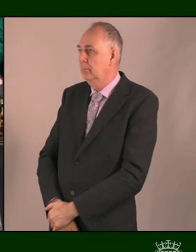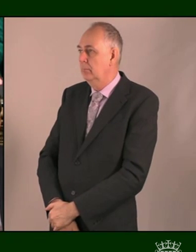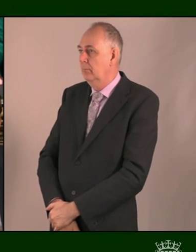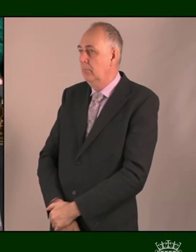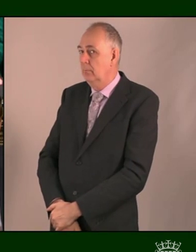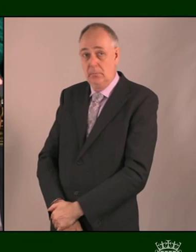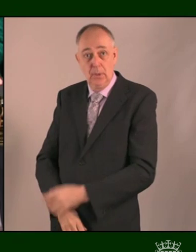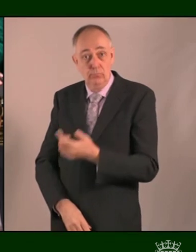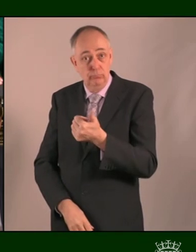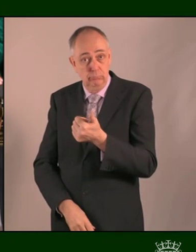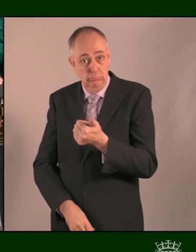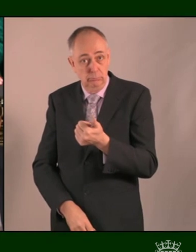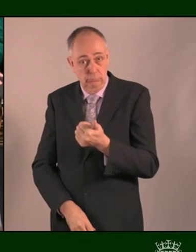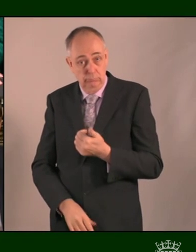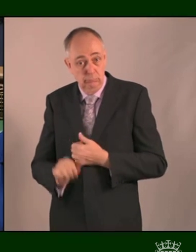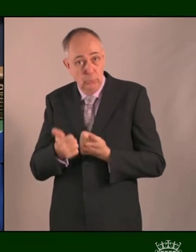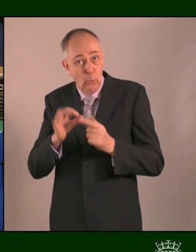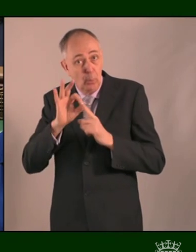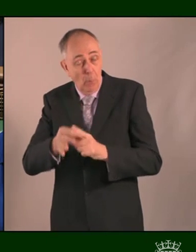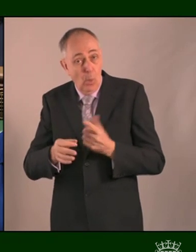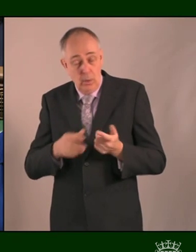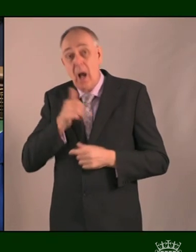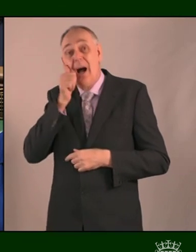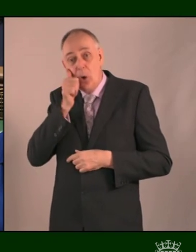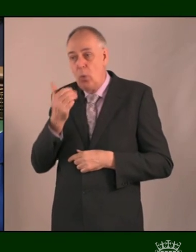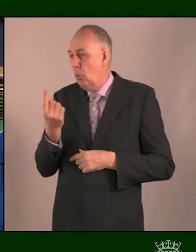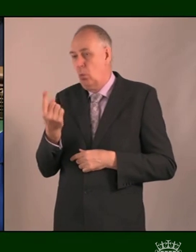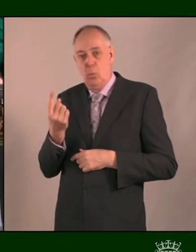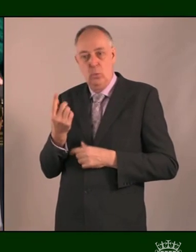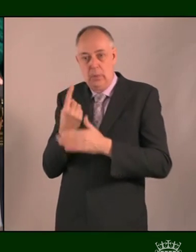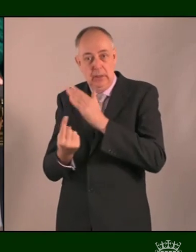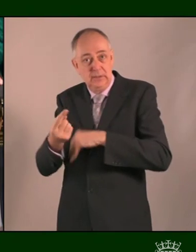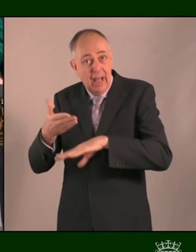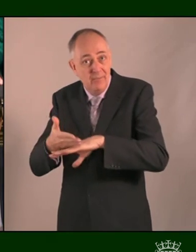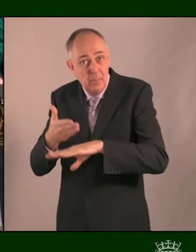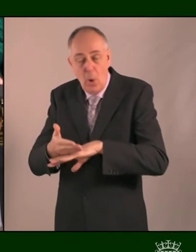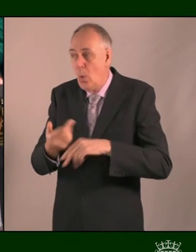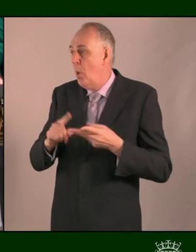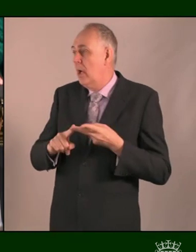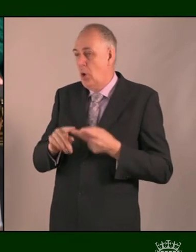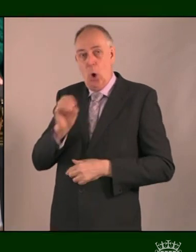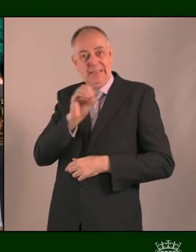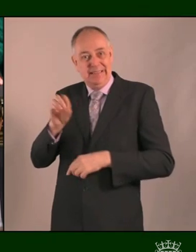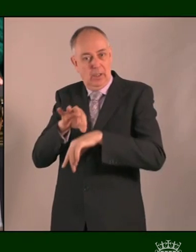We are, of course, very much aware of the issues faced by the self-employed and those on zero-hours contracts.